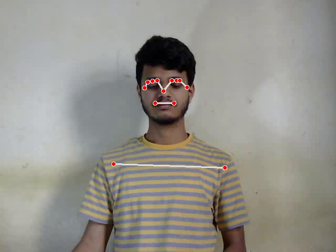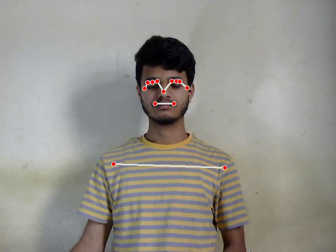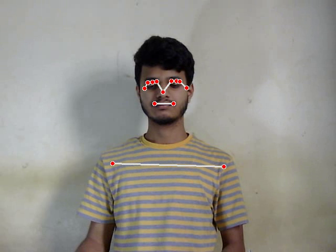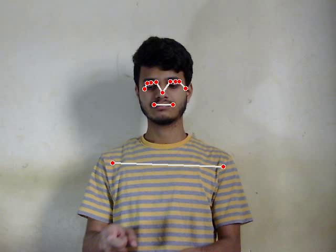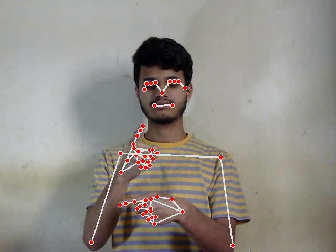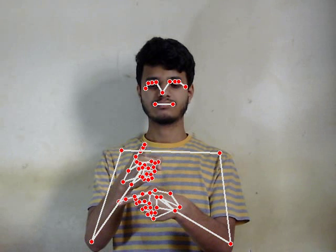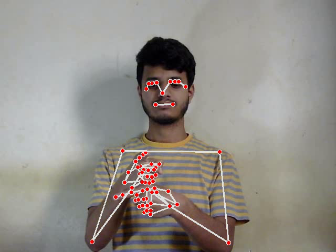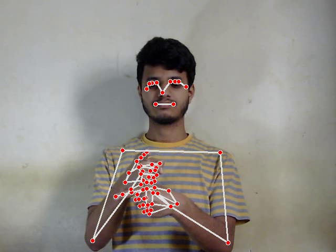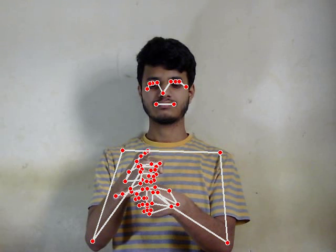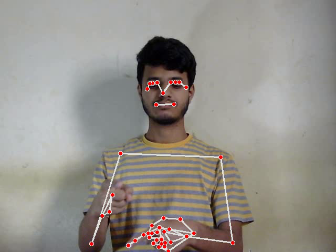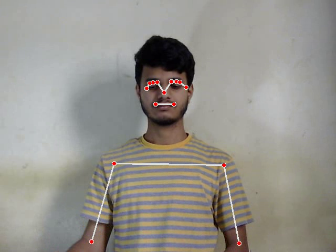right